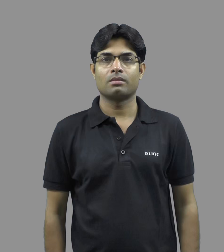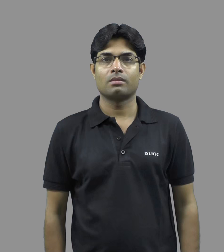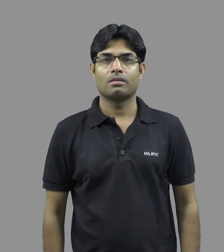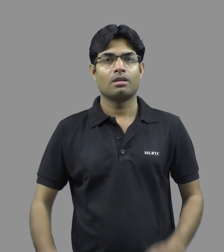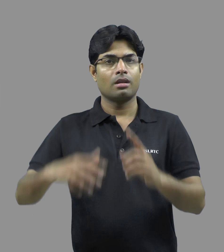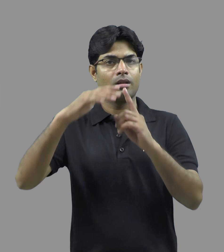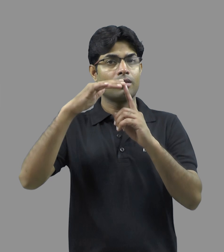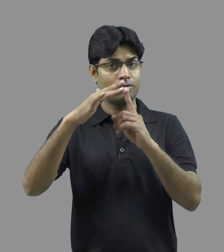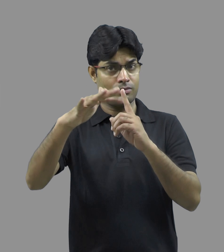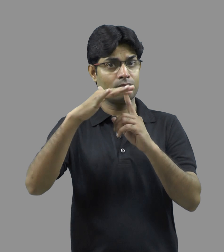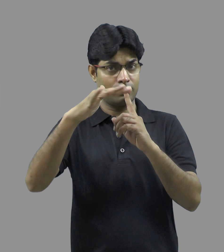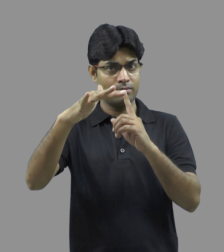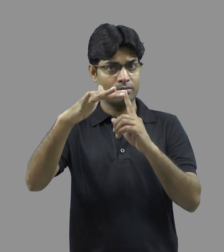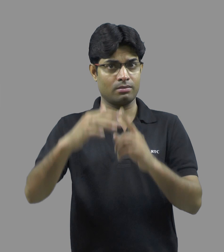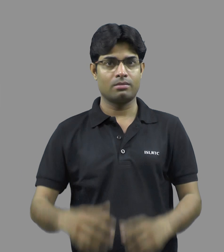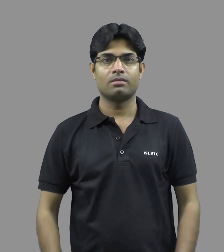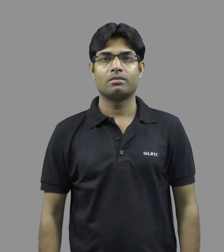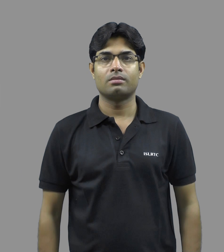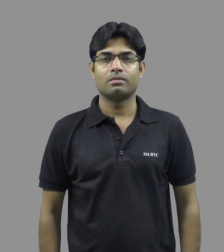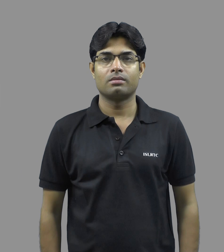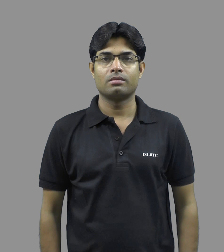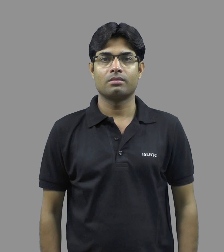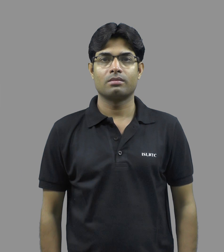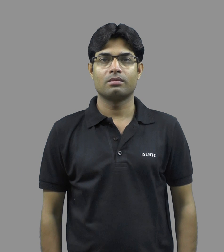Wifi